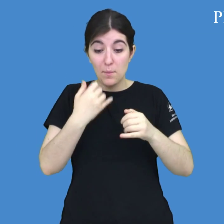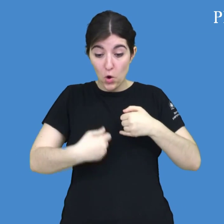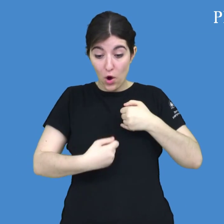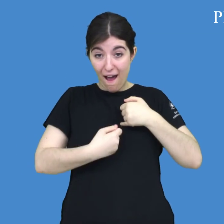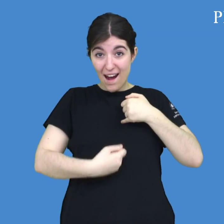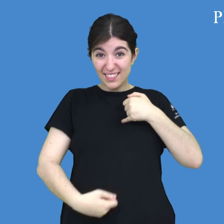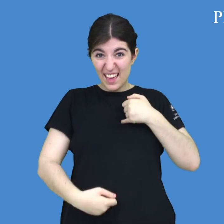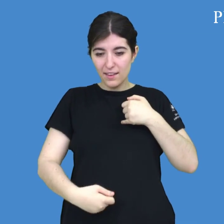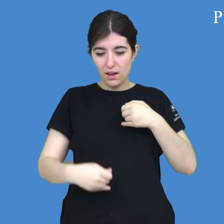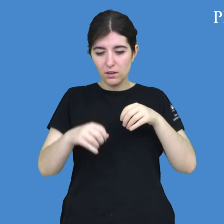arteria